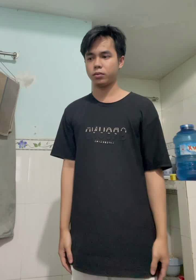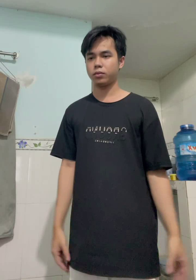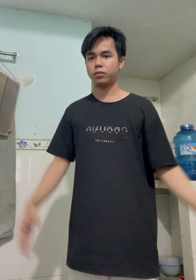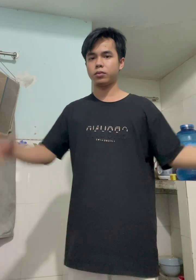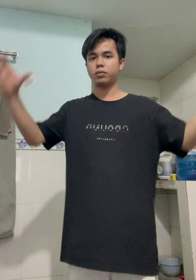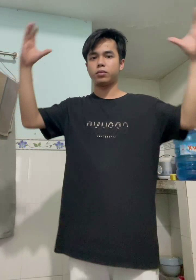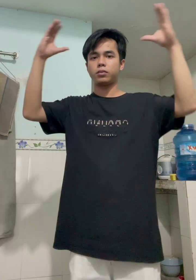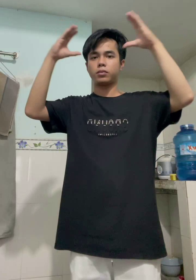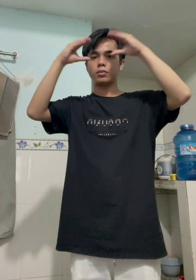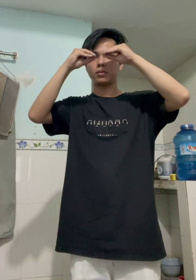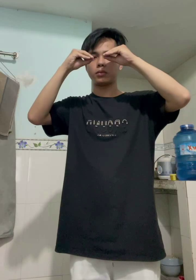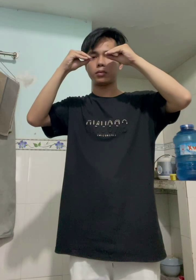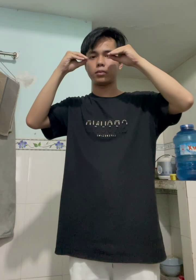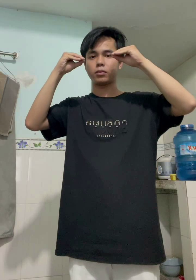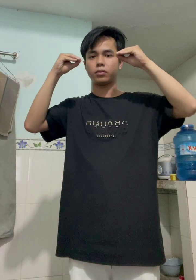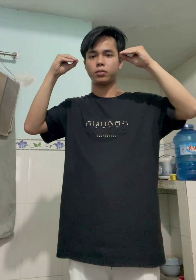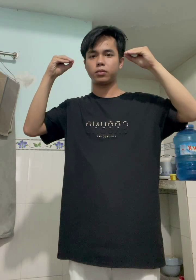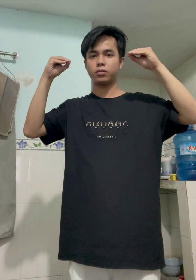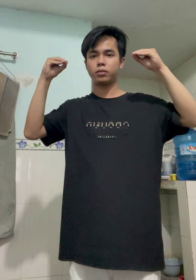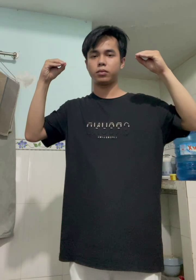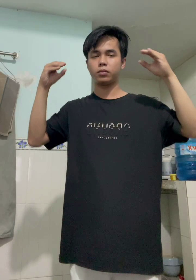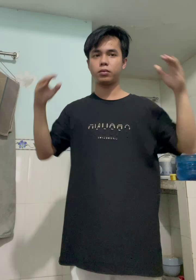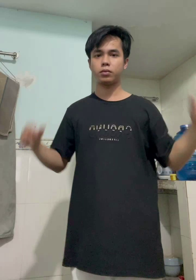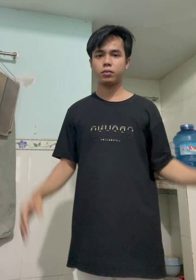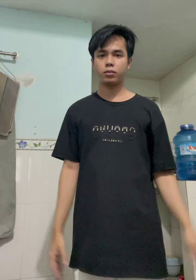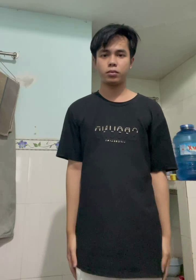buoi toi